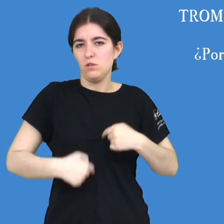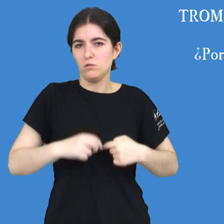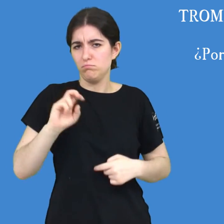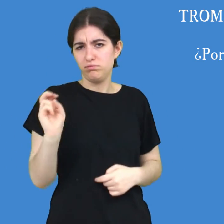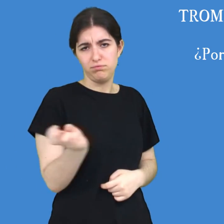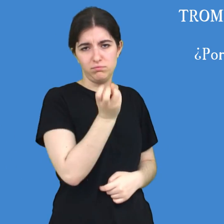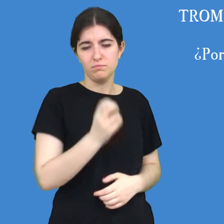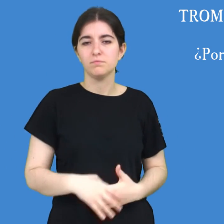etc